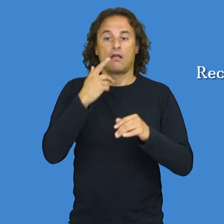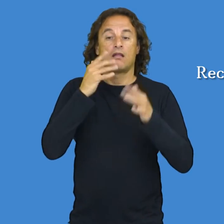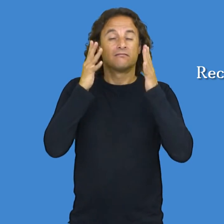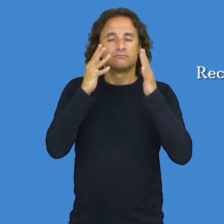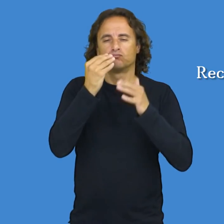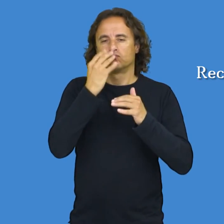aconsejar